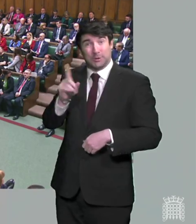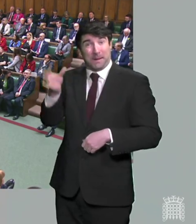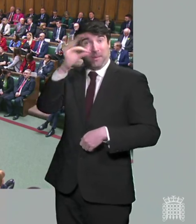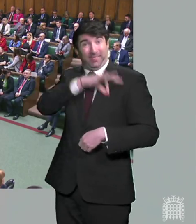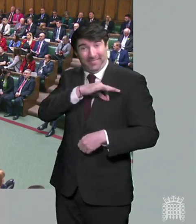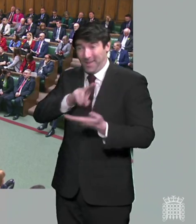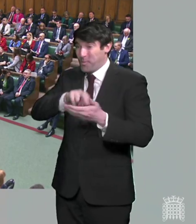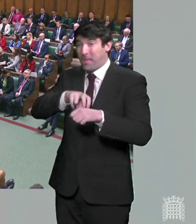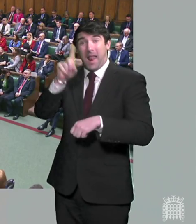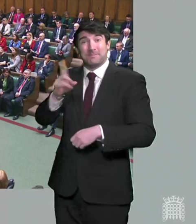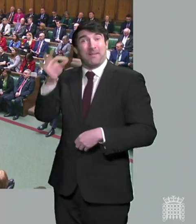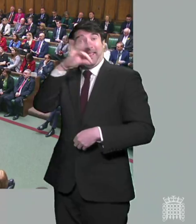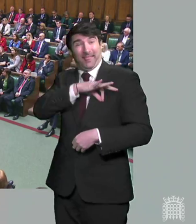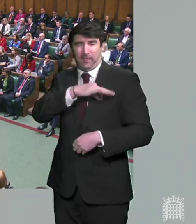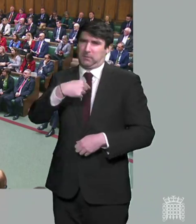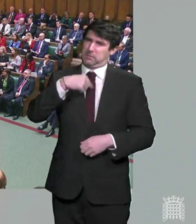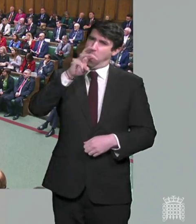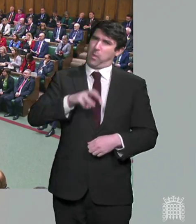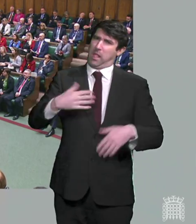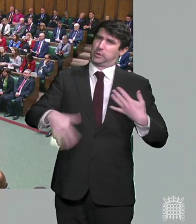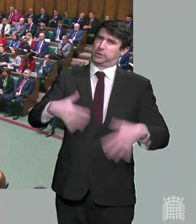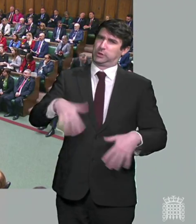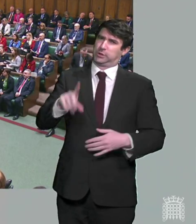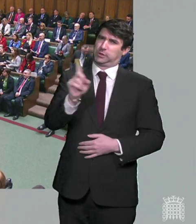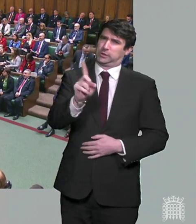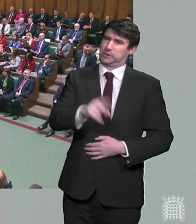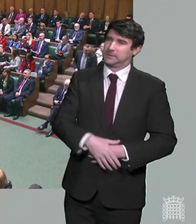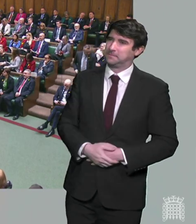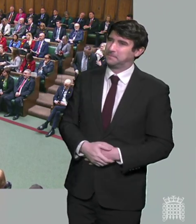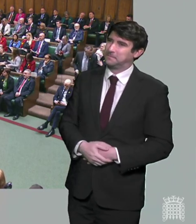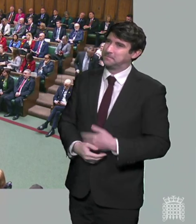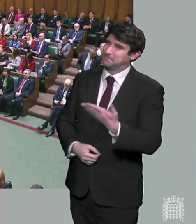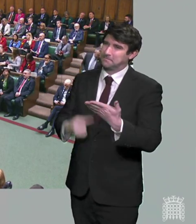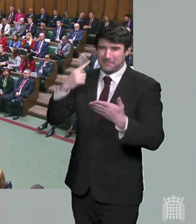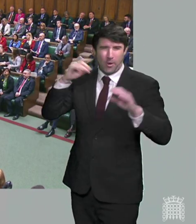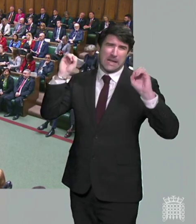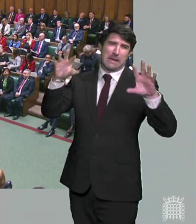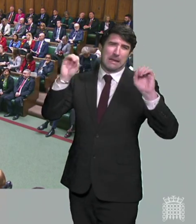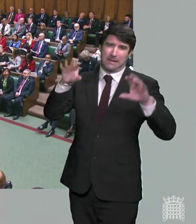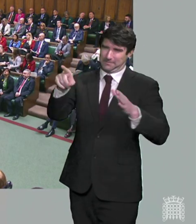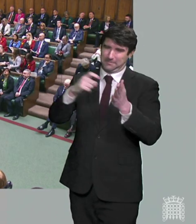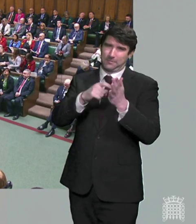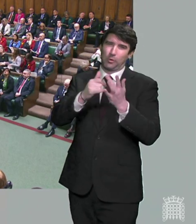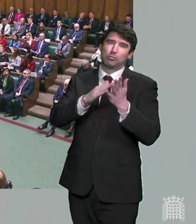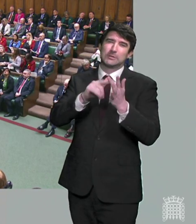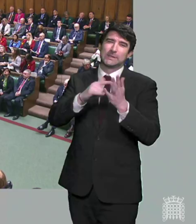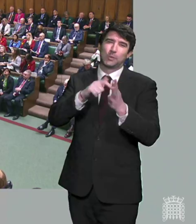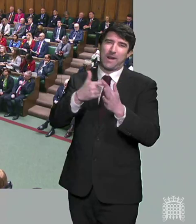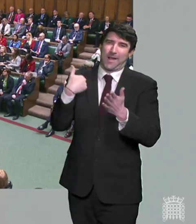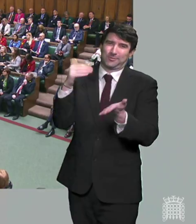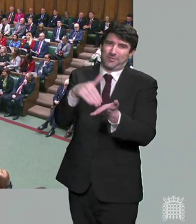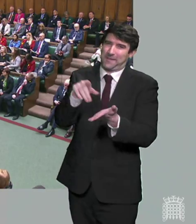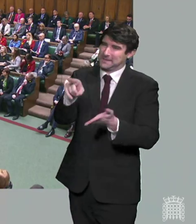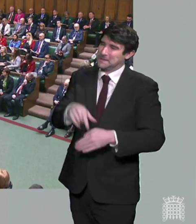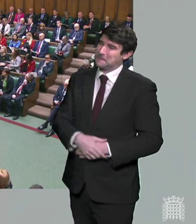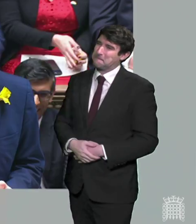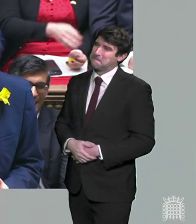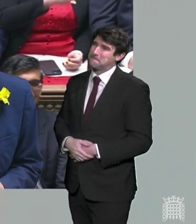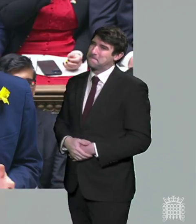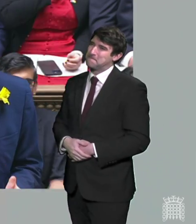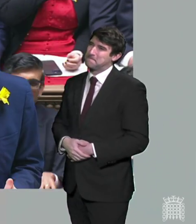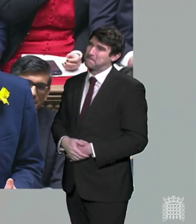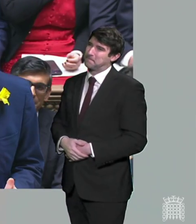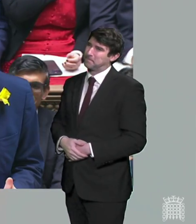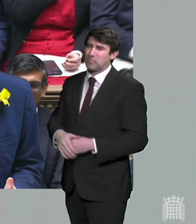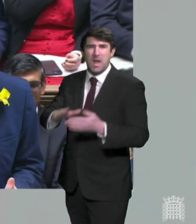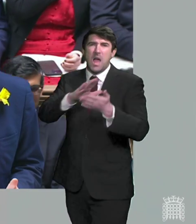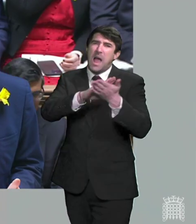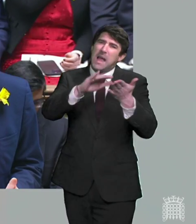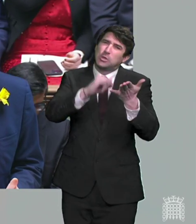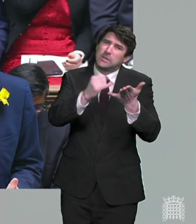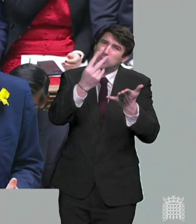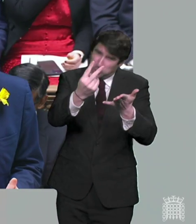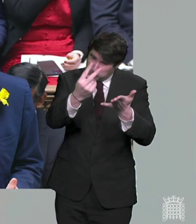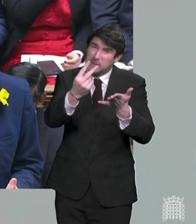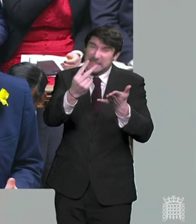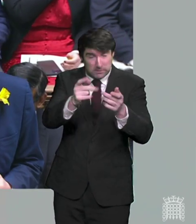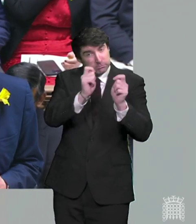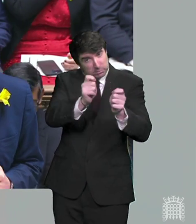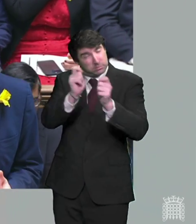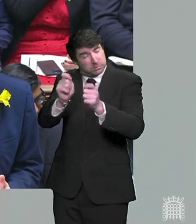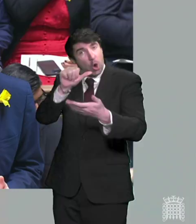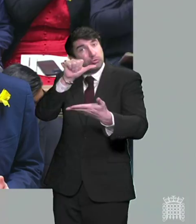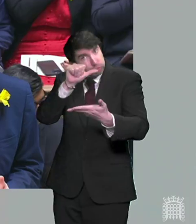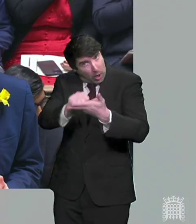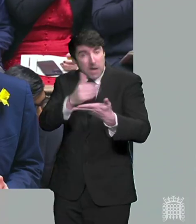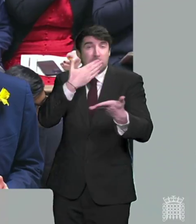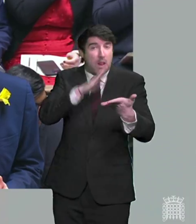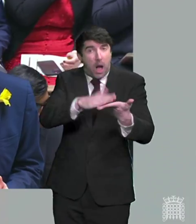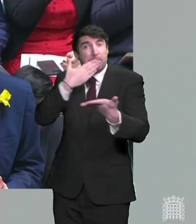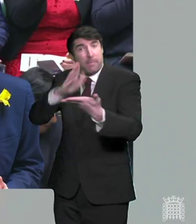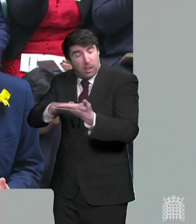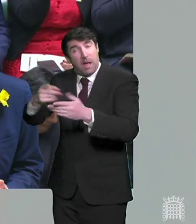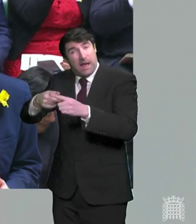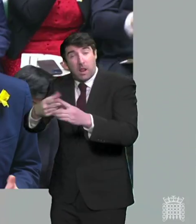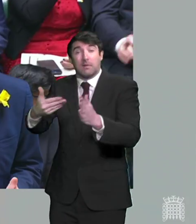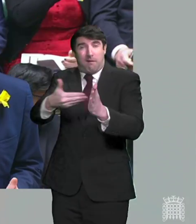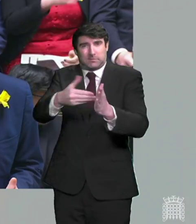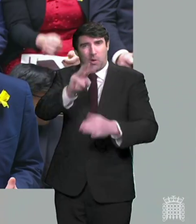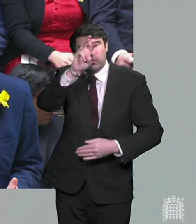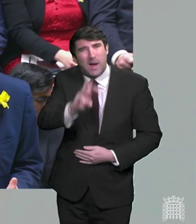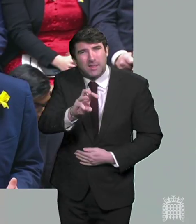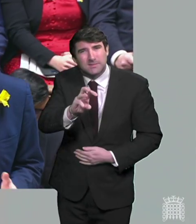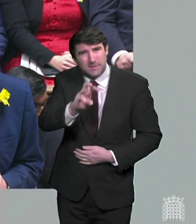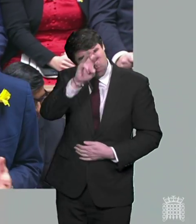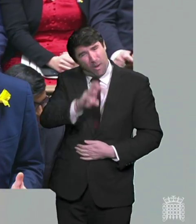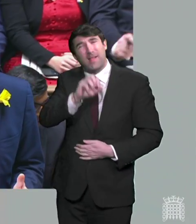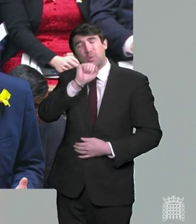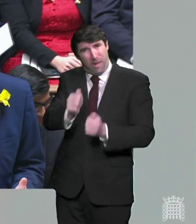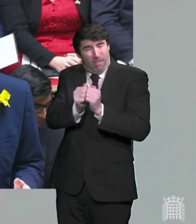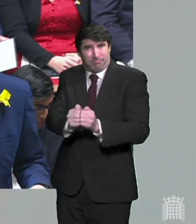The honourable Lady knows that HS2 is an England and Wales project and is an important backbone of Britain’s rail infrastructure, and the important thing for Wales is to be able to plug in to it and take advantage of it.